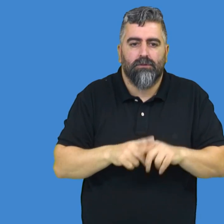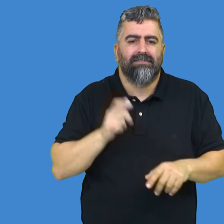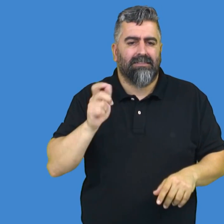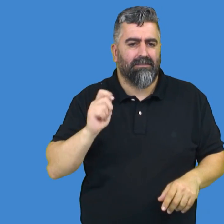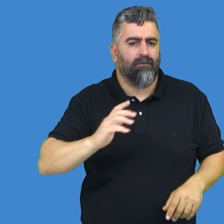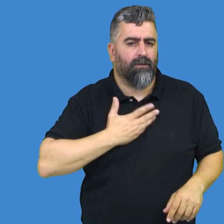frecuente